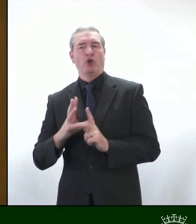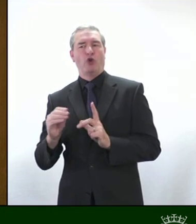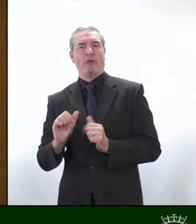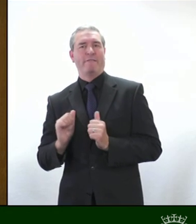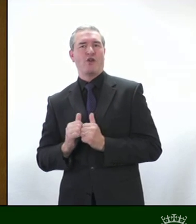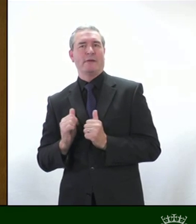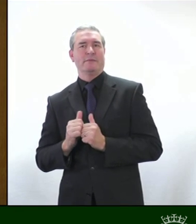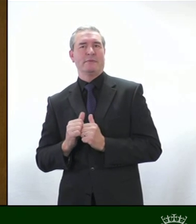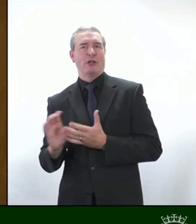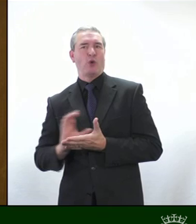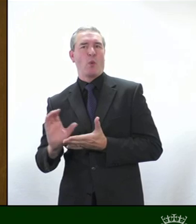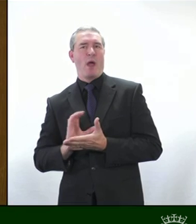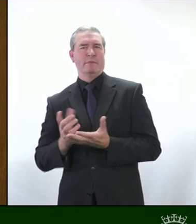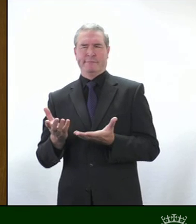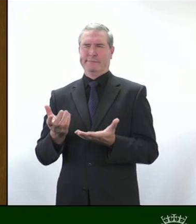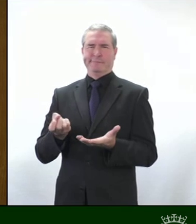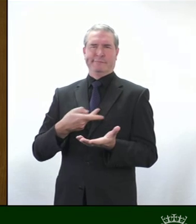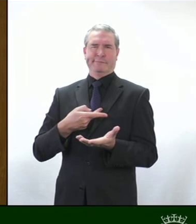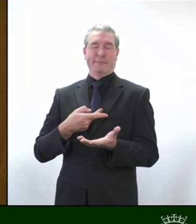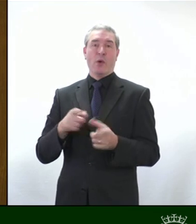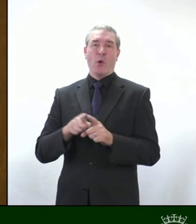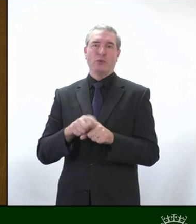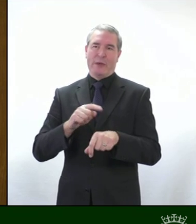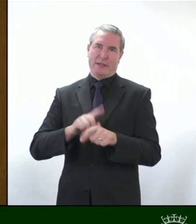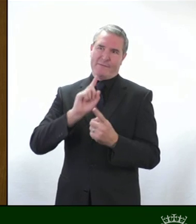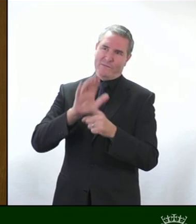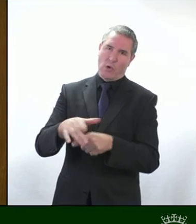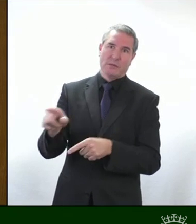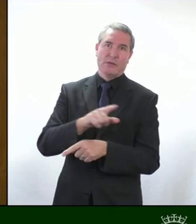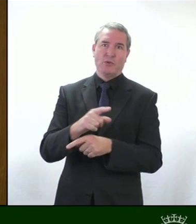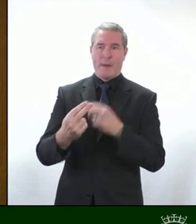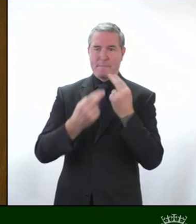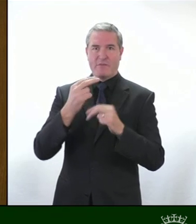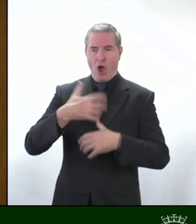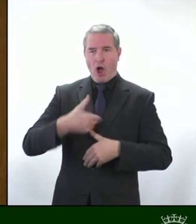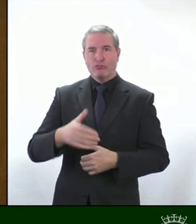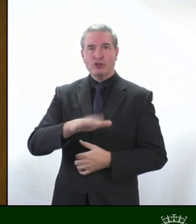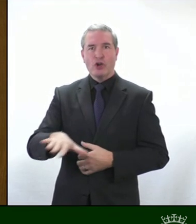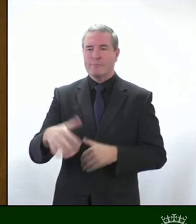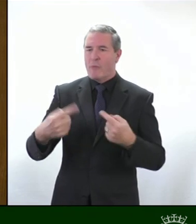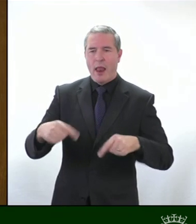At the same time, he has whipped his MPs to vote against meals for hungry children.